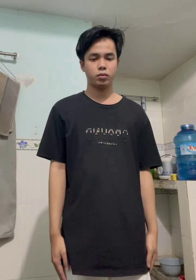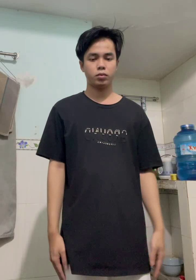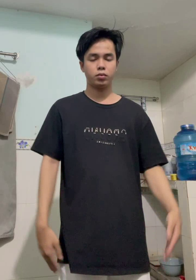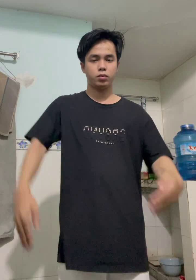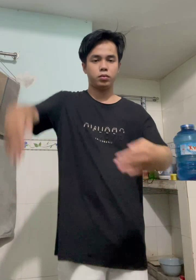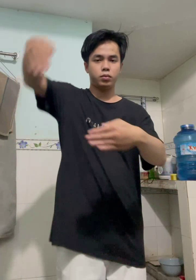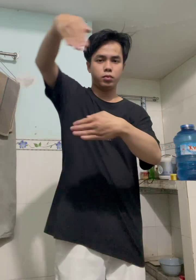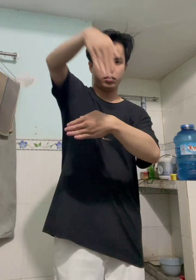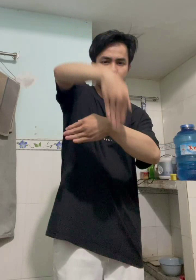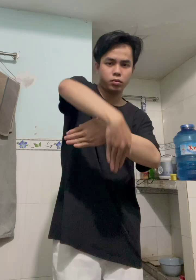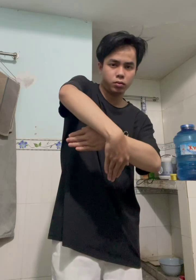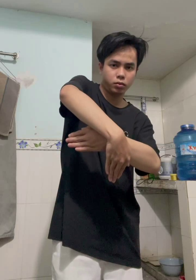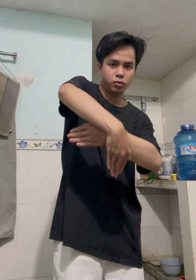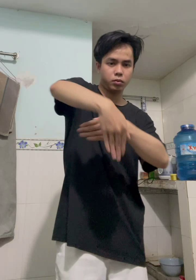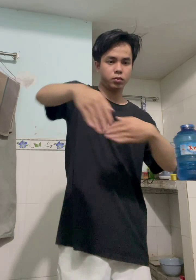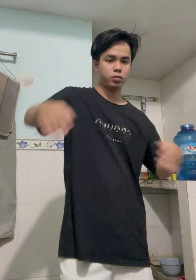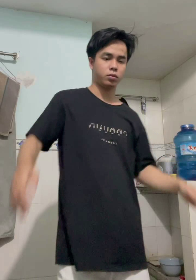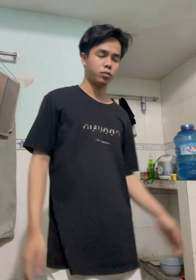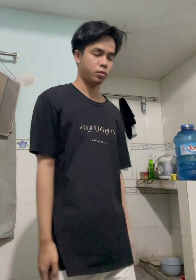buoi chieu